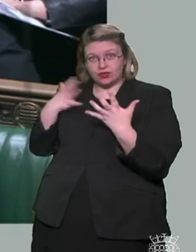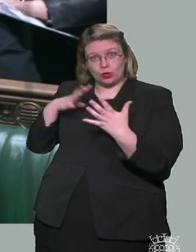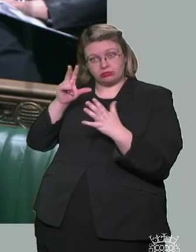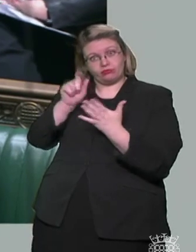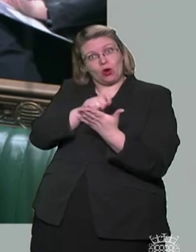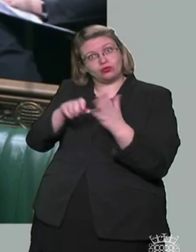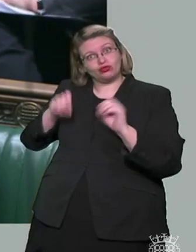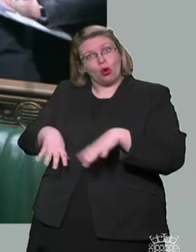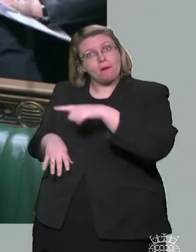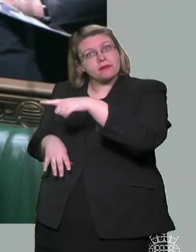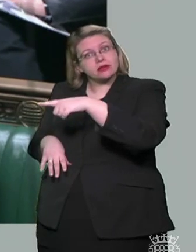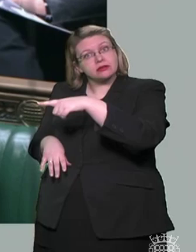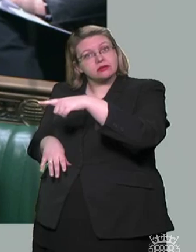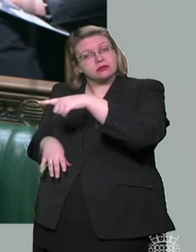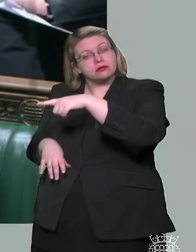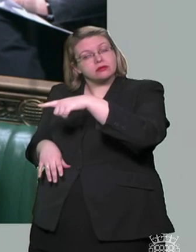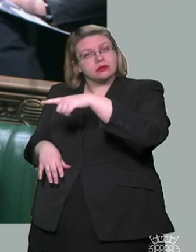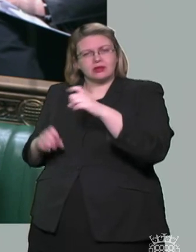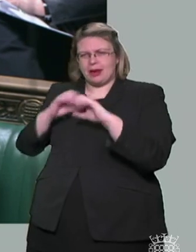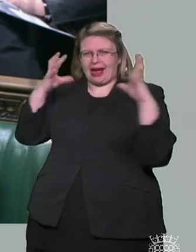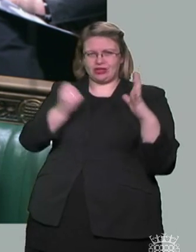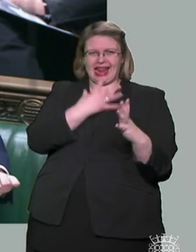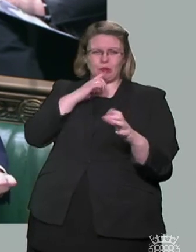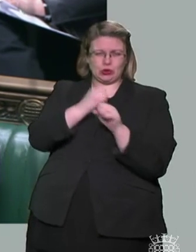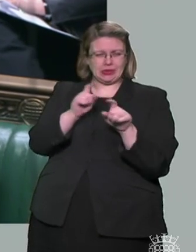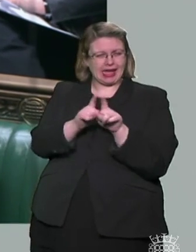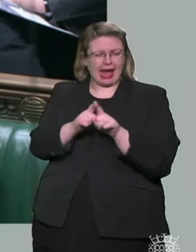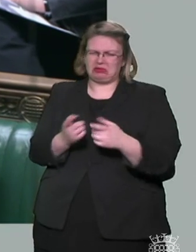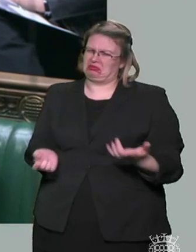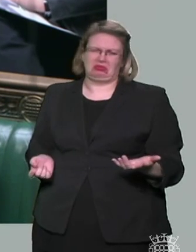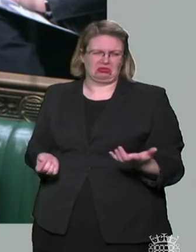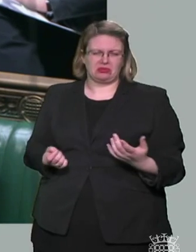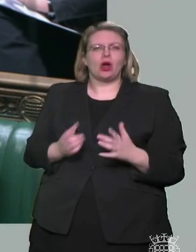Can anyone imagine them doing the same?